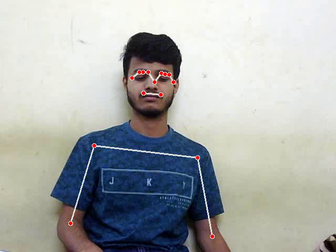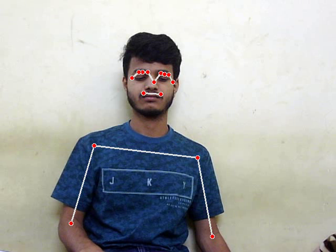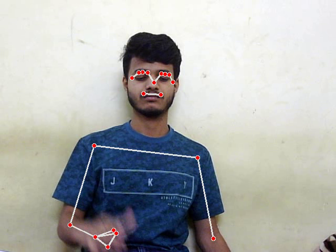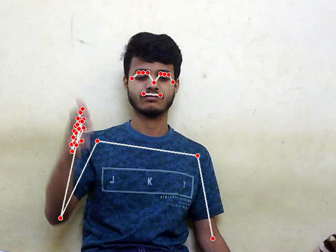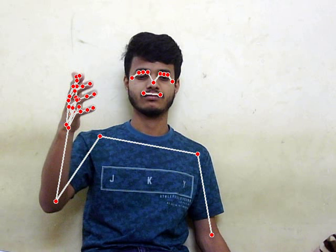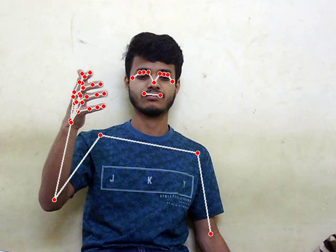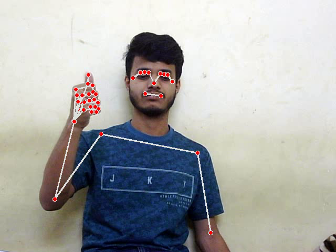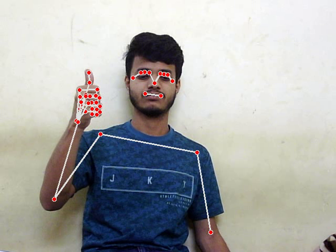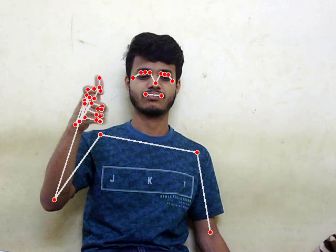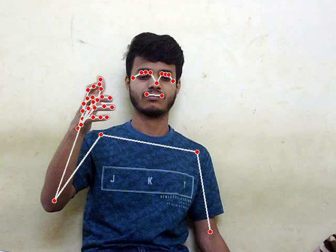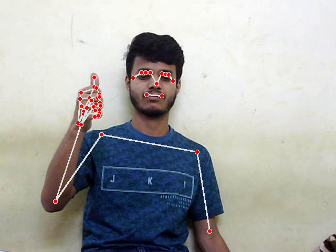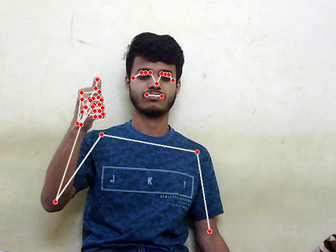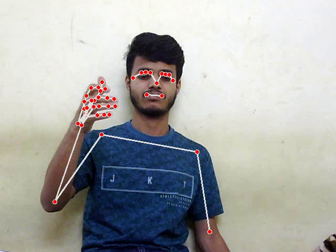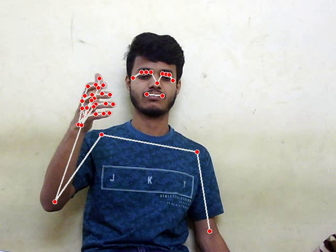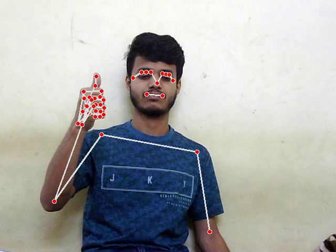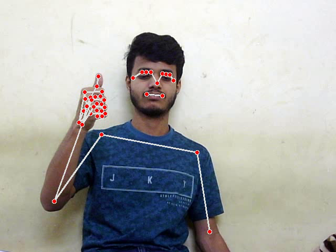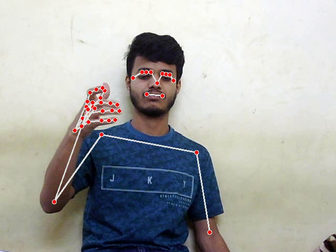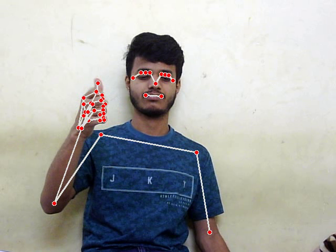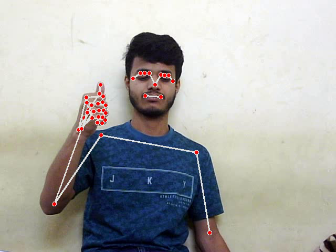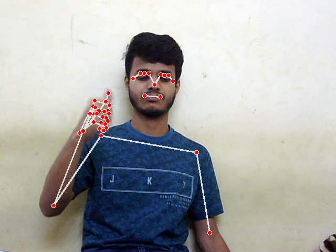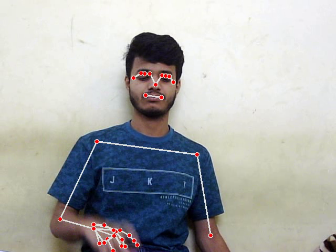milk